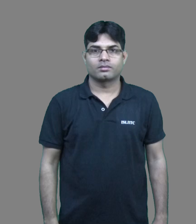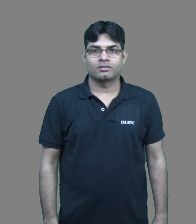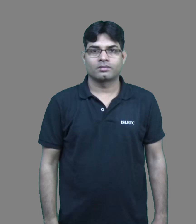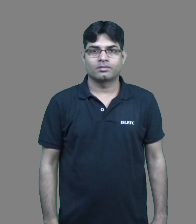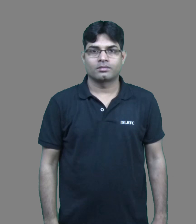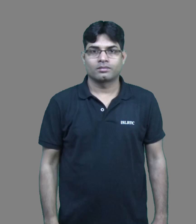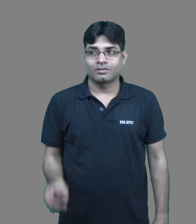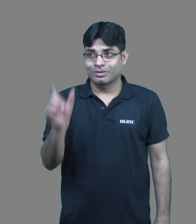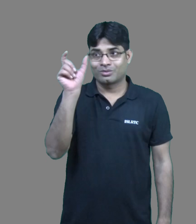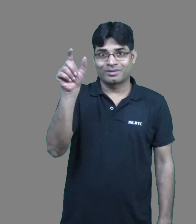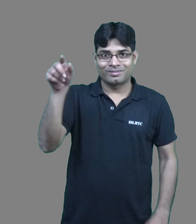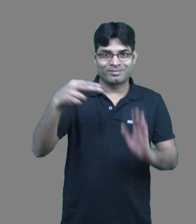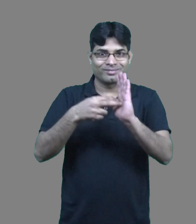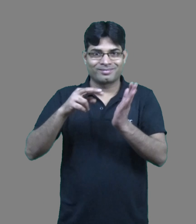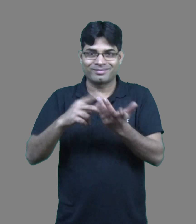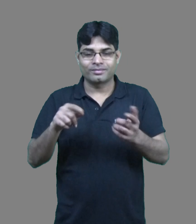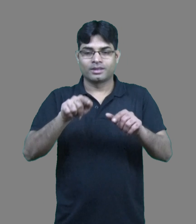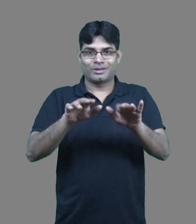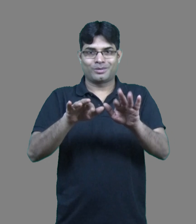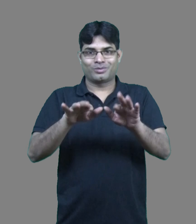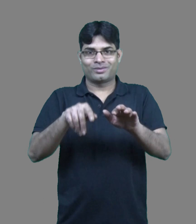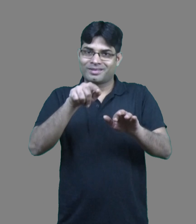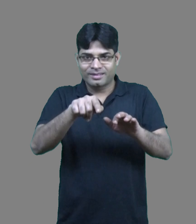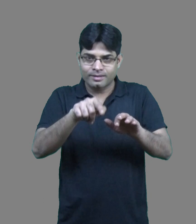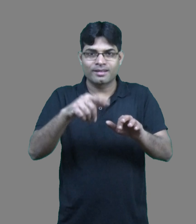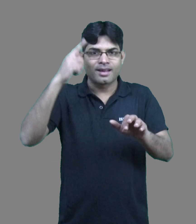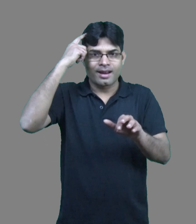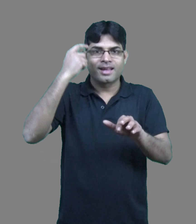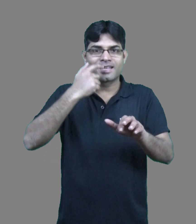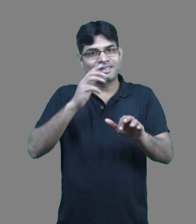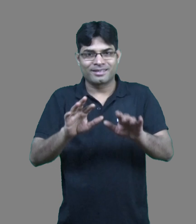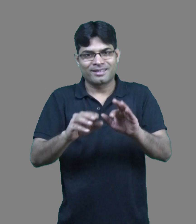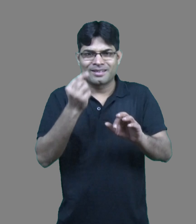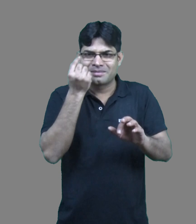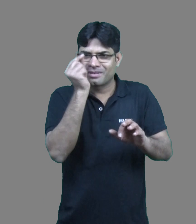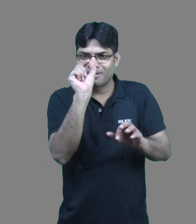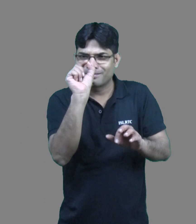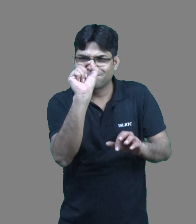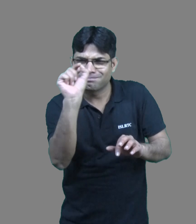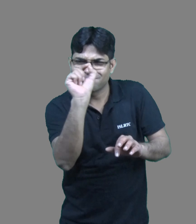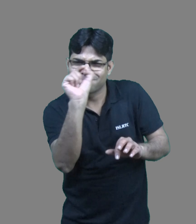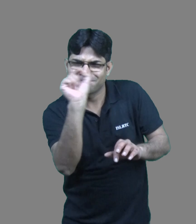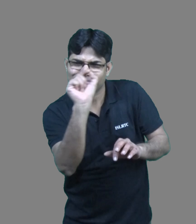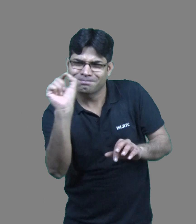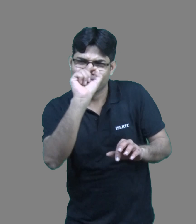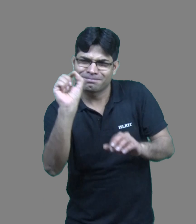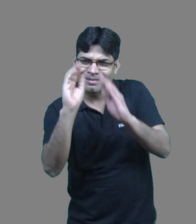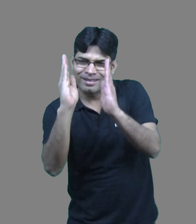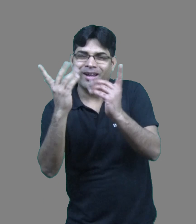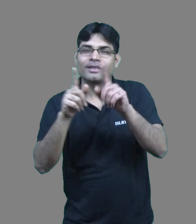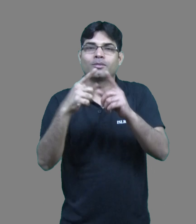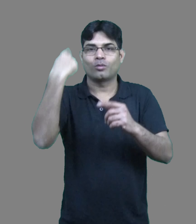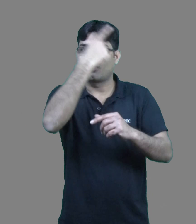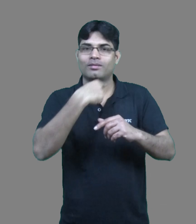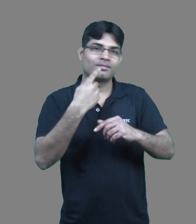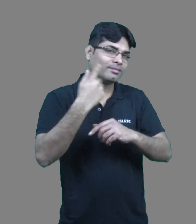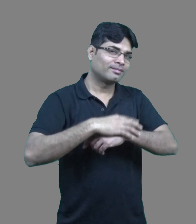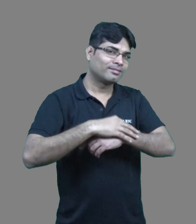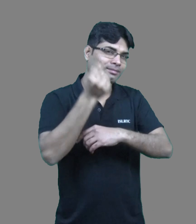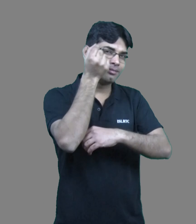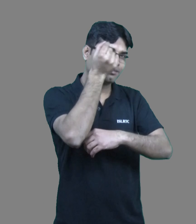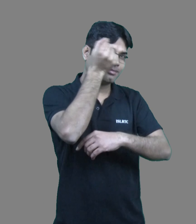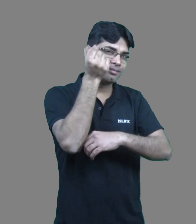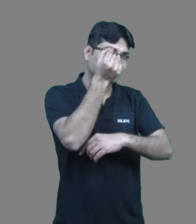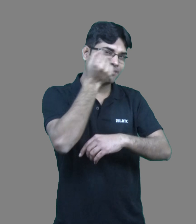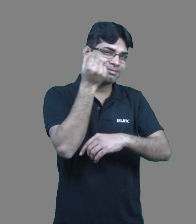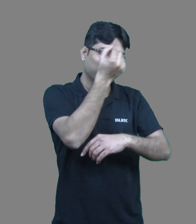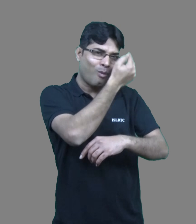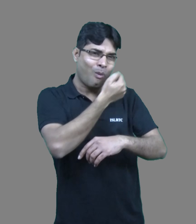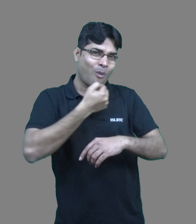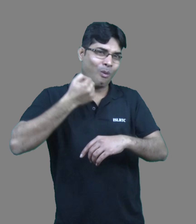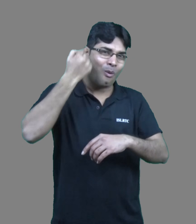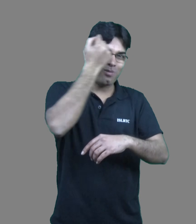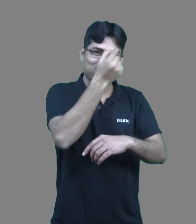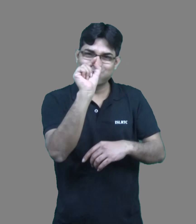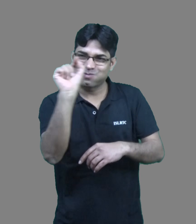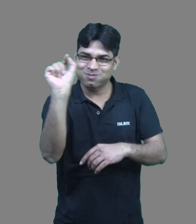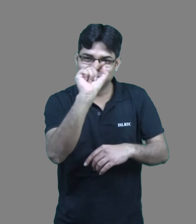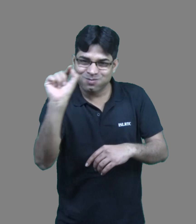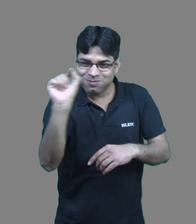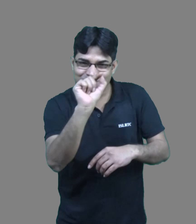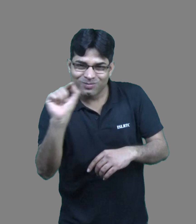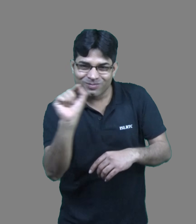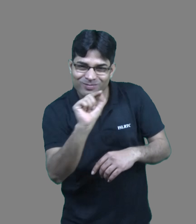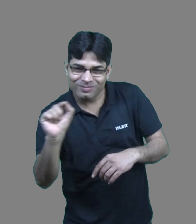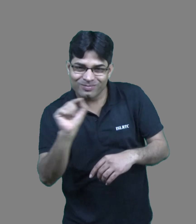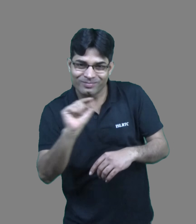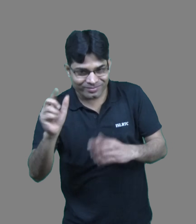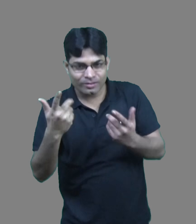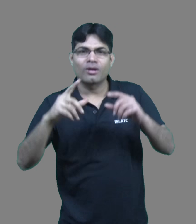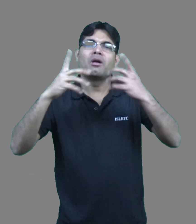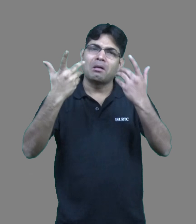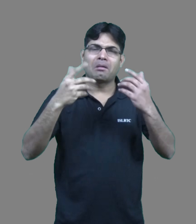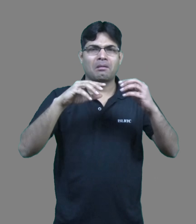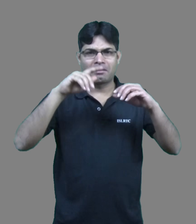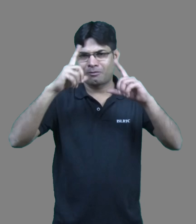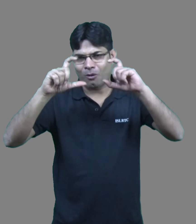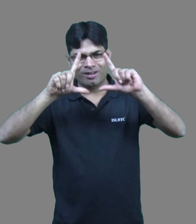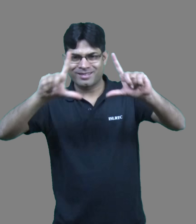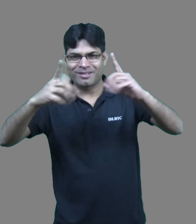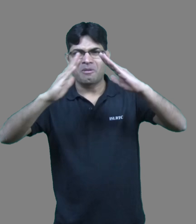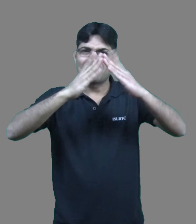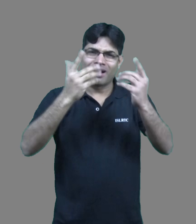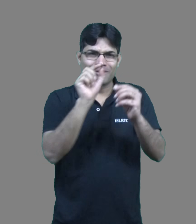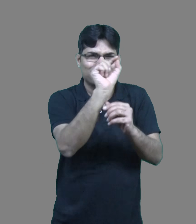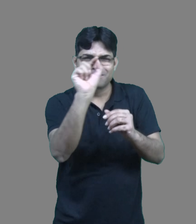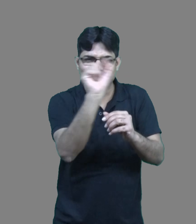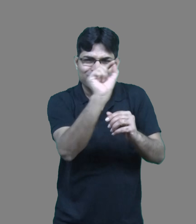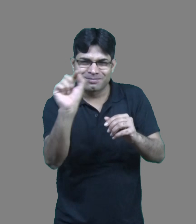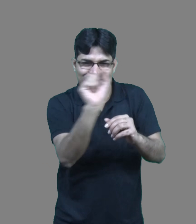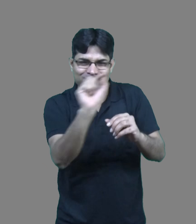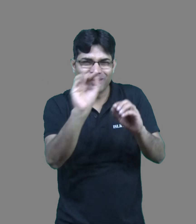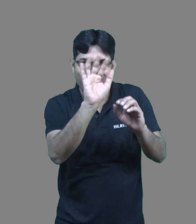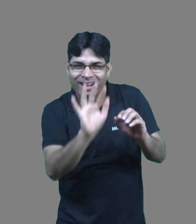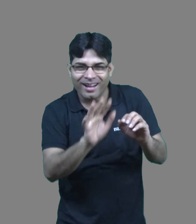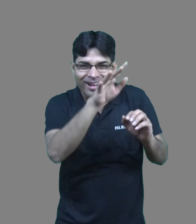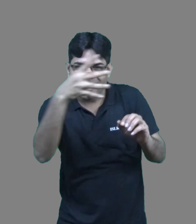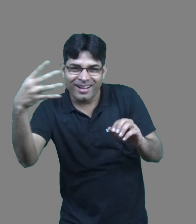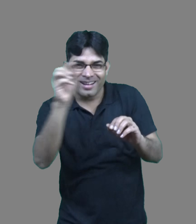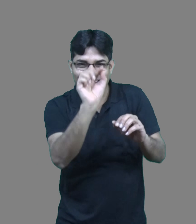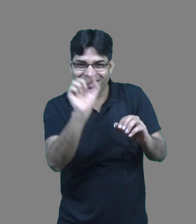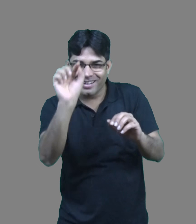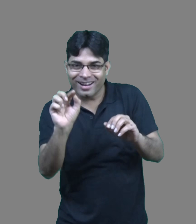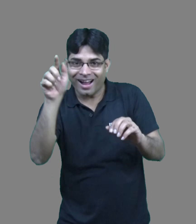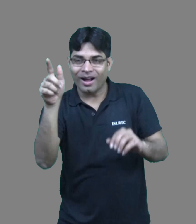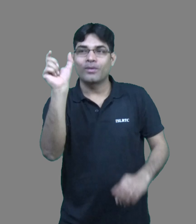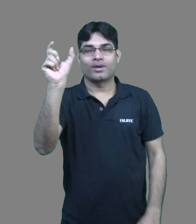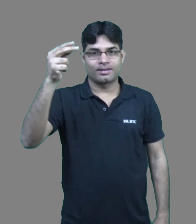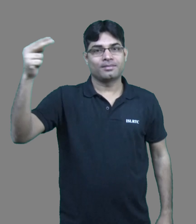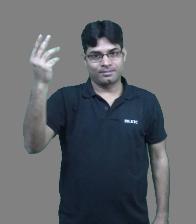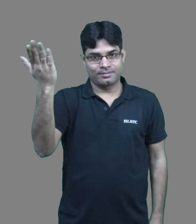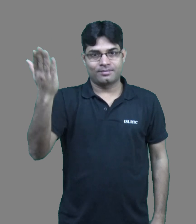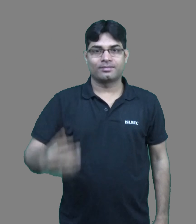Halftone